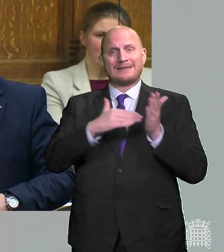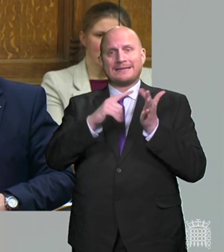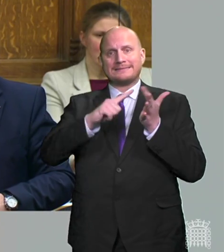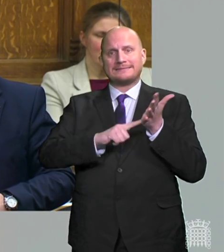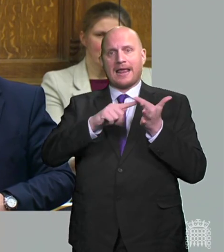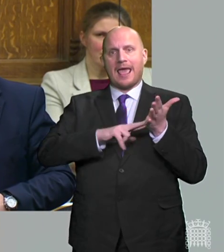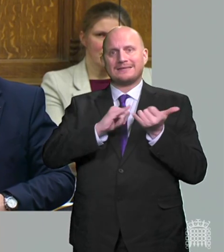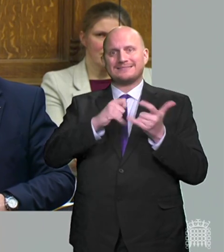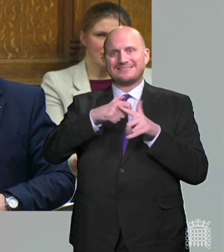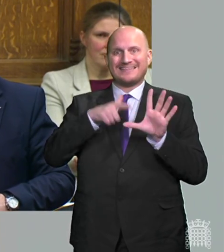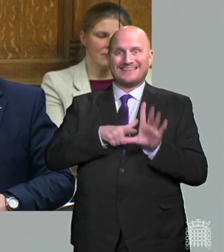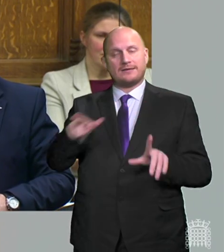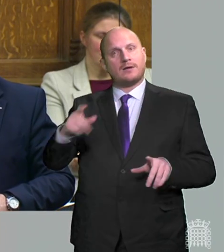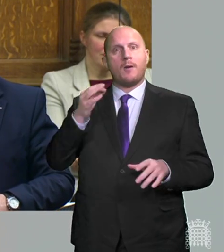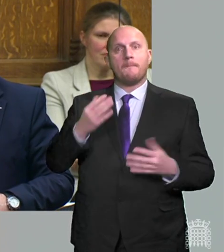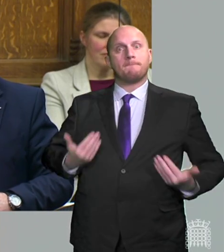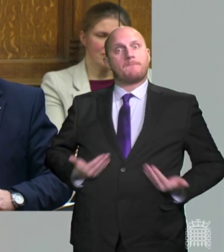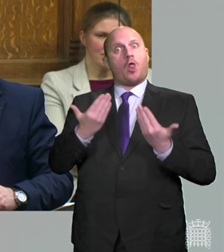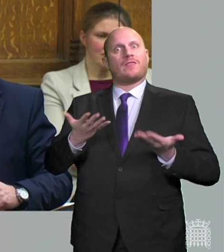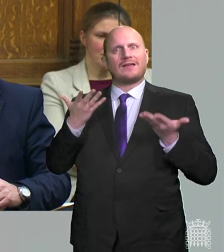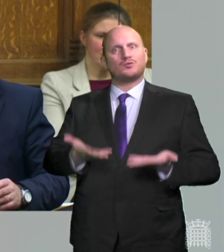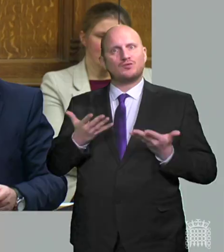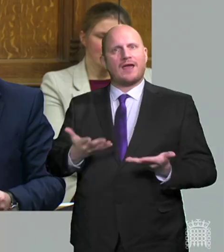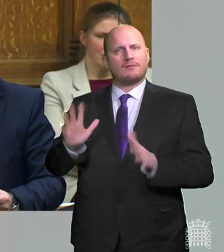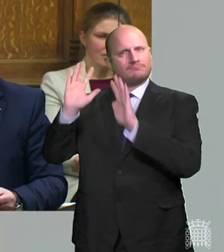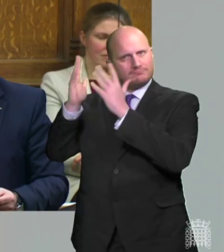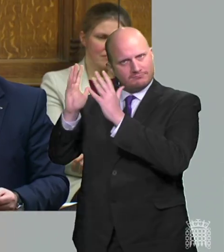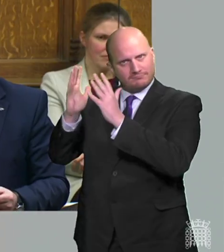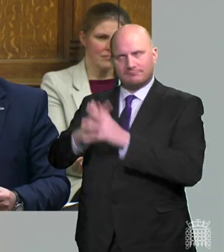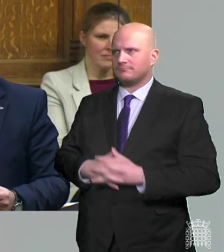Freedom of religion or belief is important in this country.